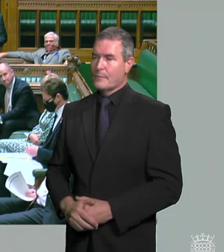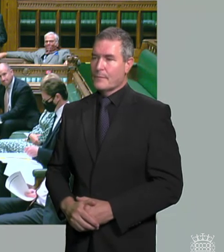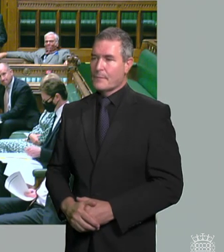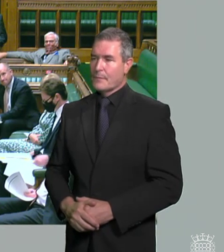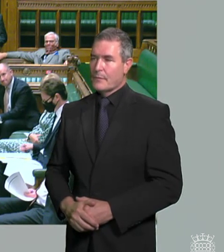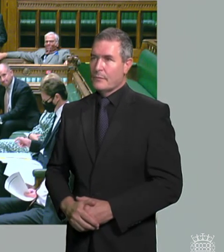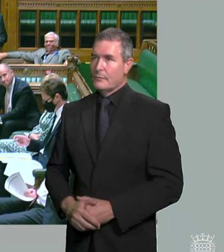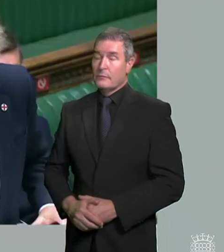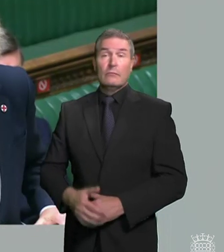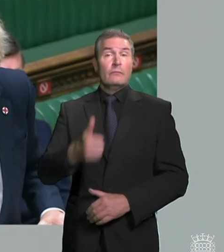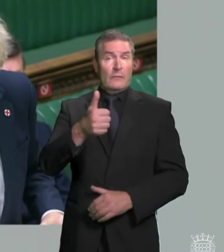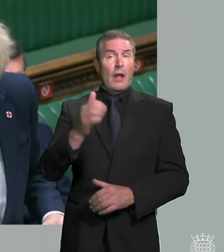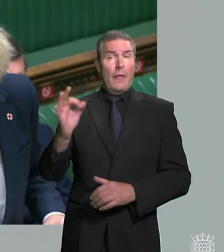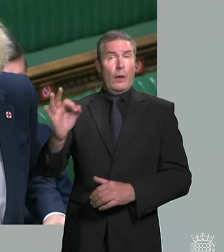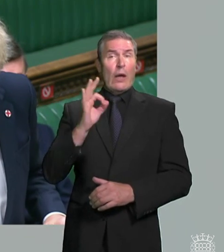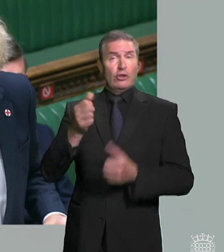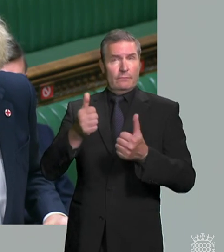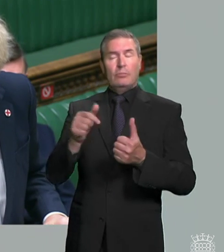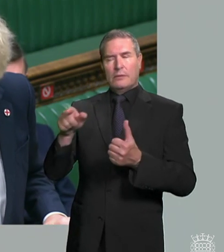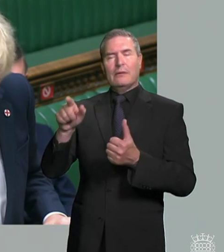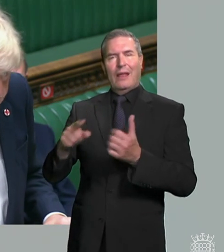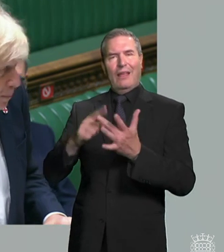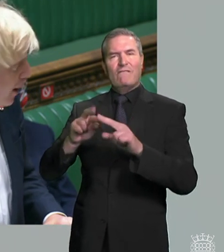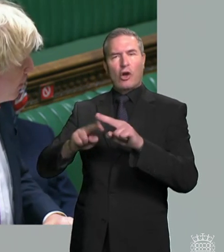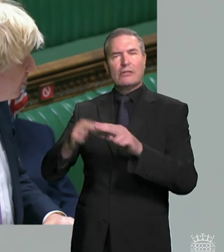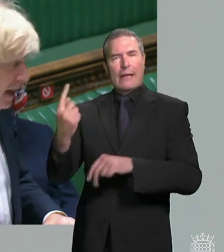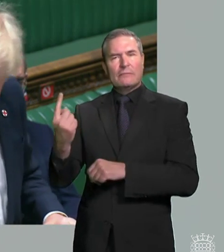I thank my honourable Friend for his excellent question. I want to thank Mr Foxley for his whistleblowing, because he